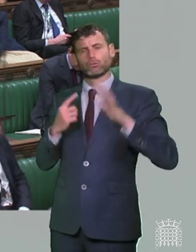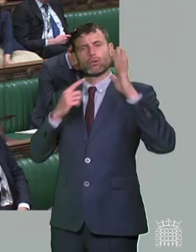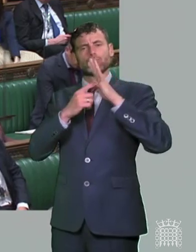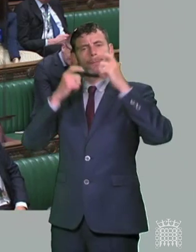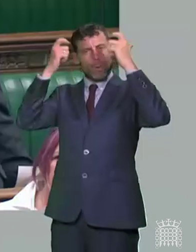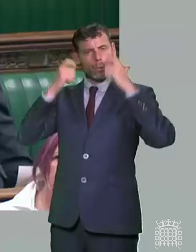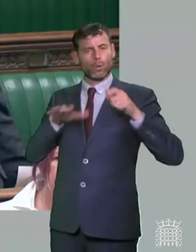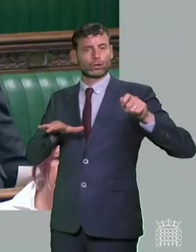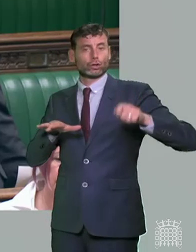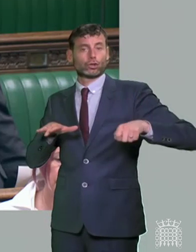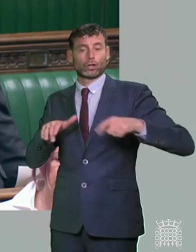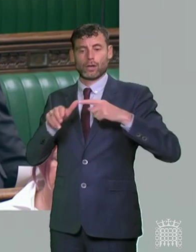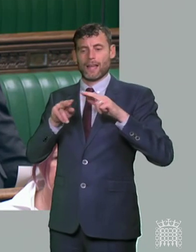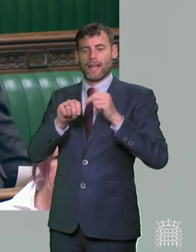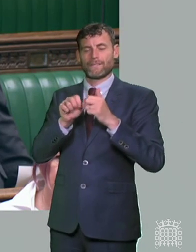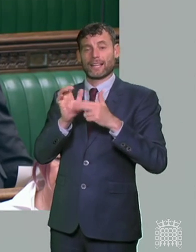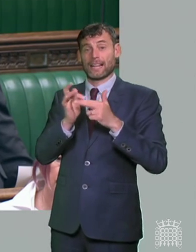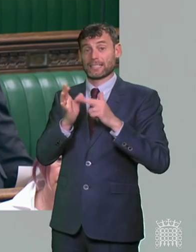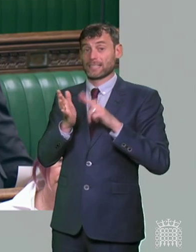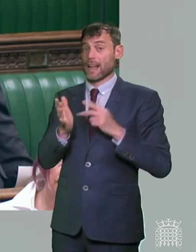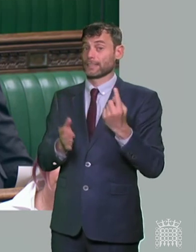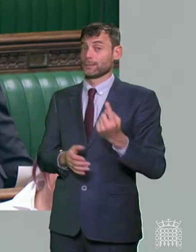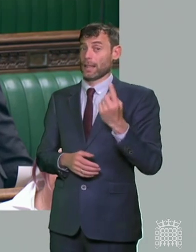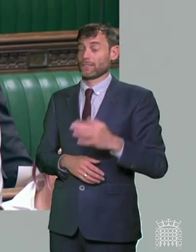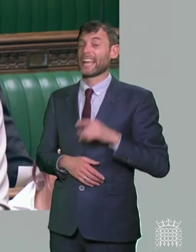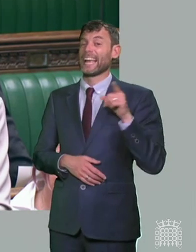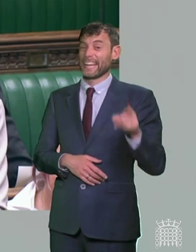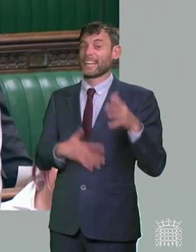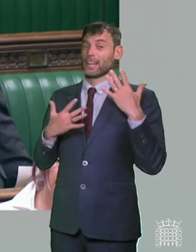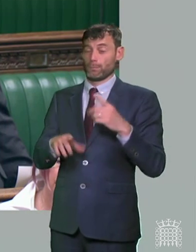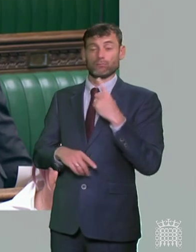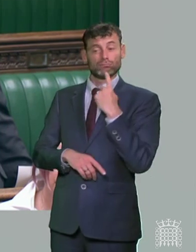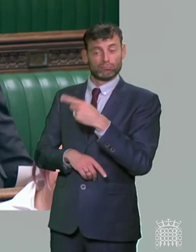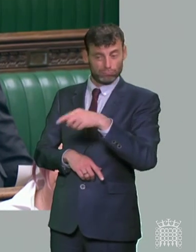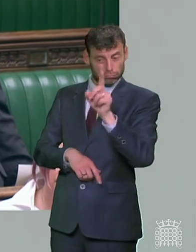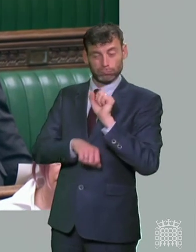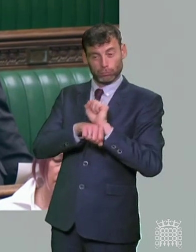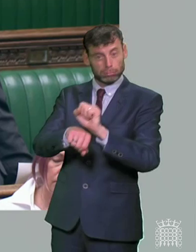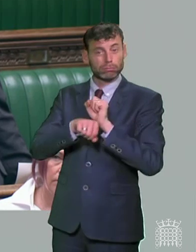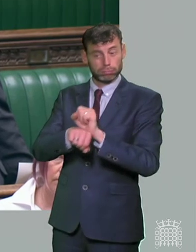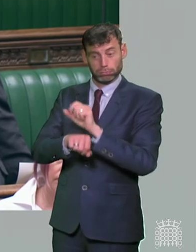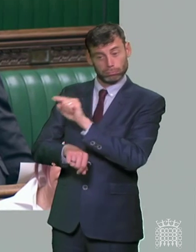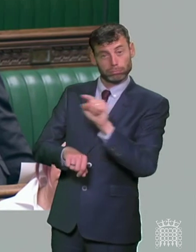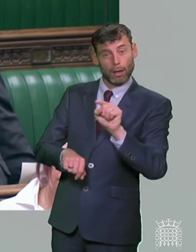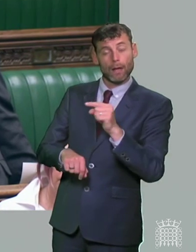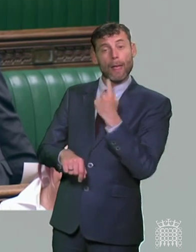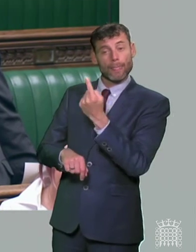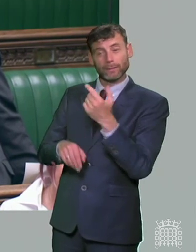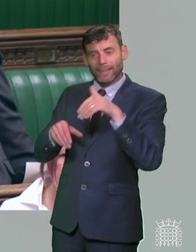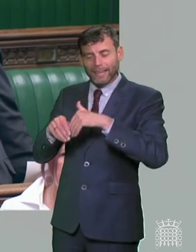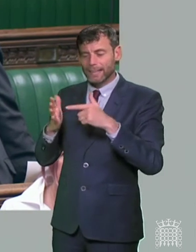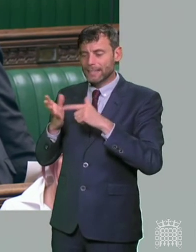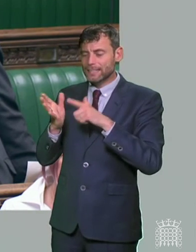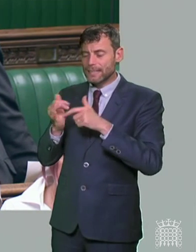He successfully prosecuted and put behind bars hundreds of terrorists associated with the Taliban, al-Qaeda and ISIS.